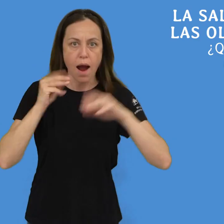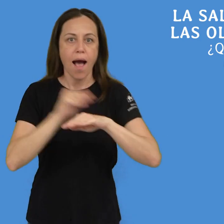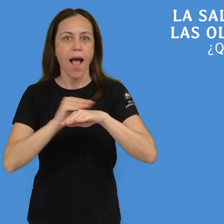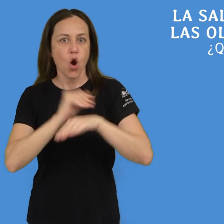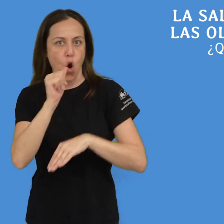alcohol